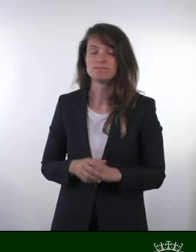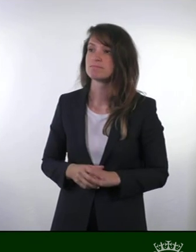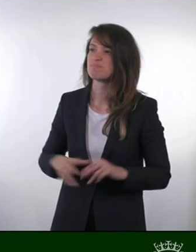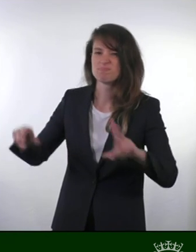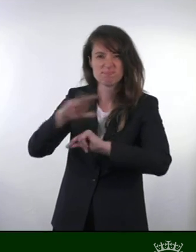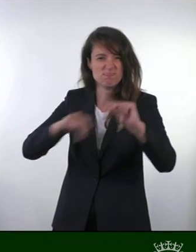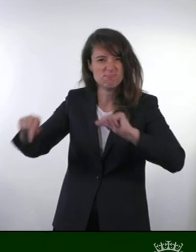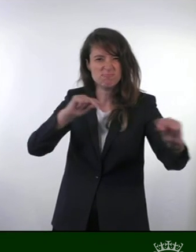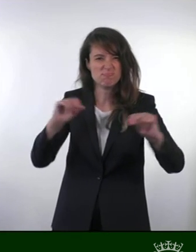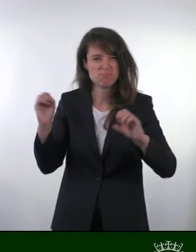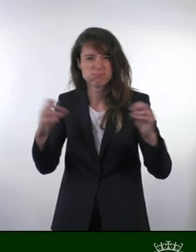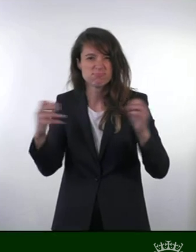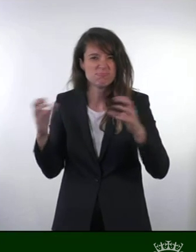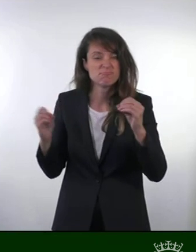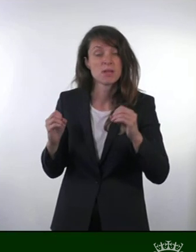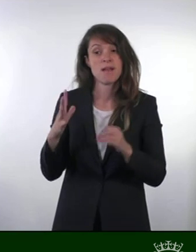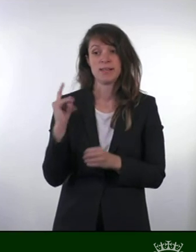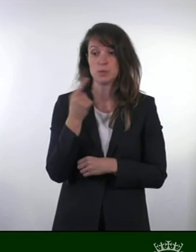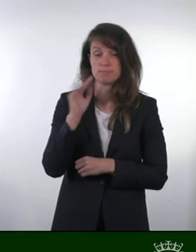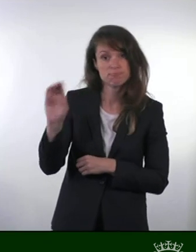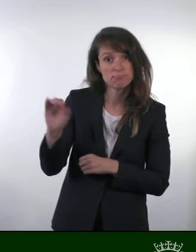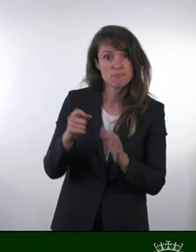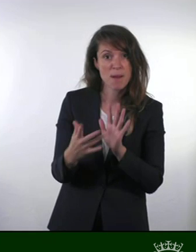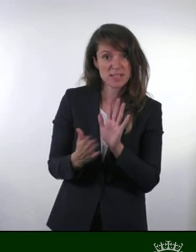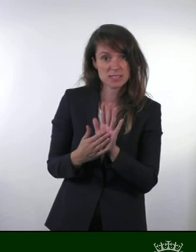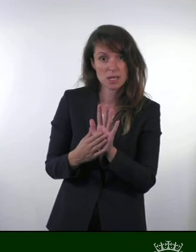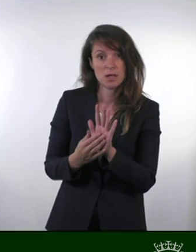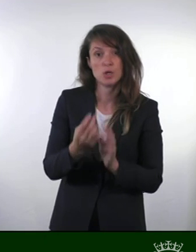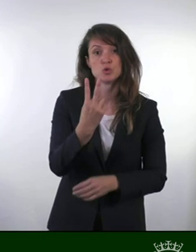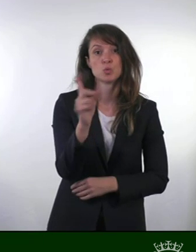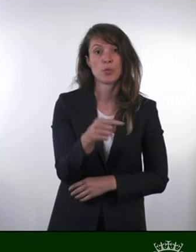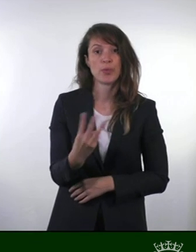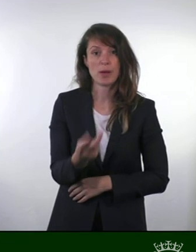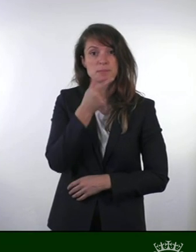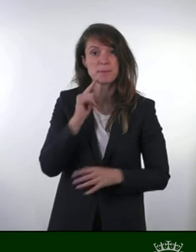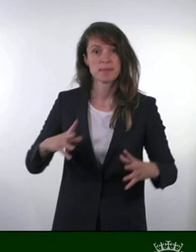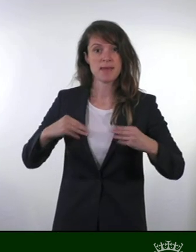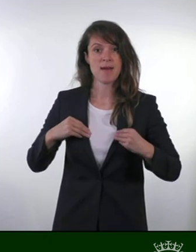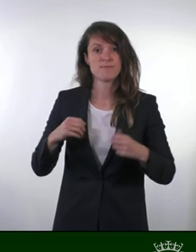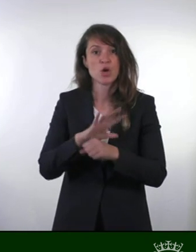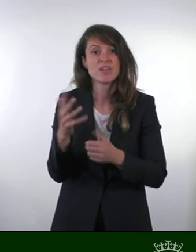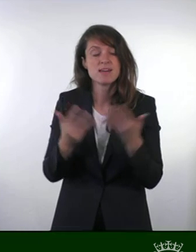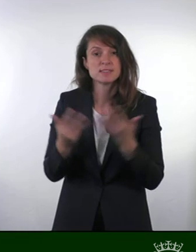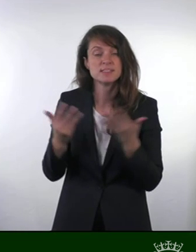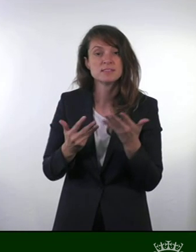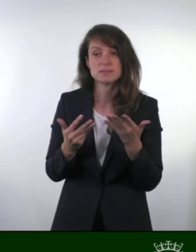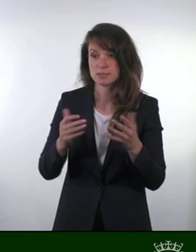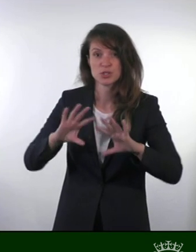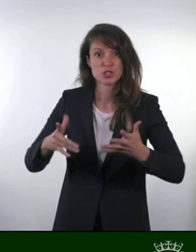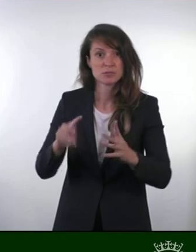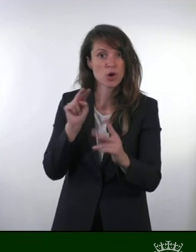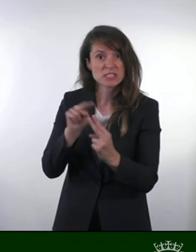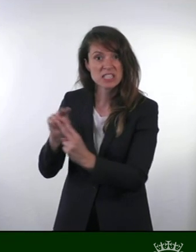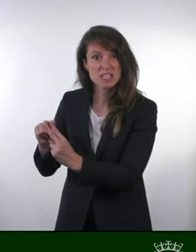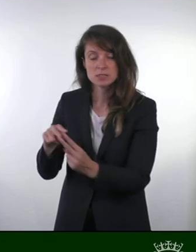Last week, I pointed out to the Prime Minister that two thirds of people with covid-19 are not being reached and asked to provide their contact details.